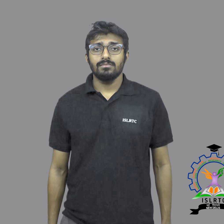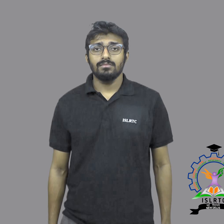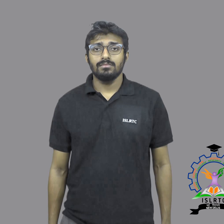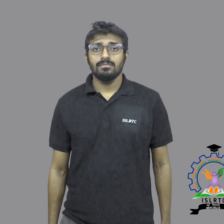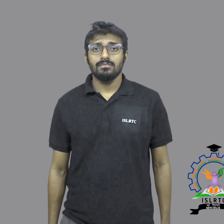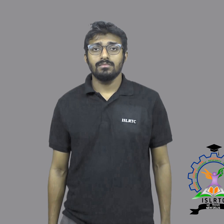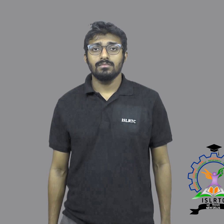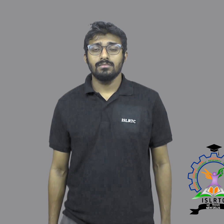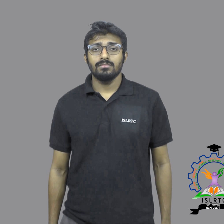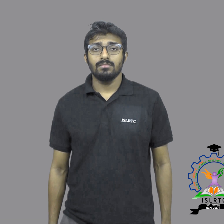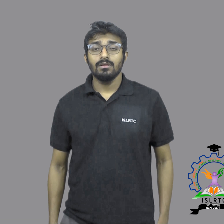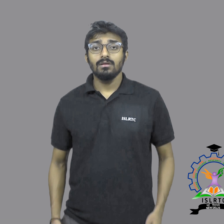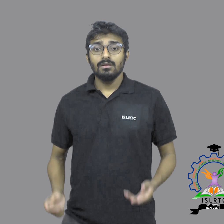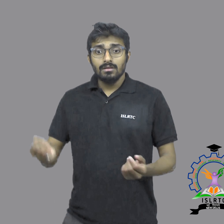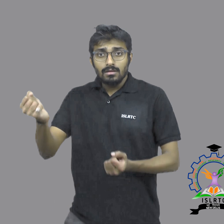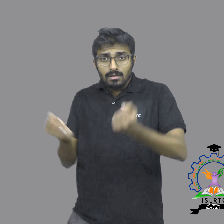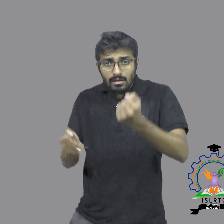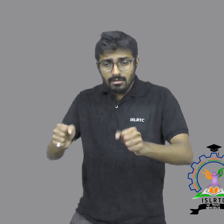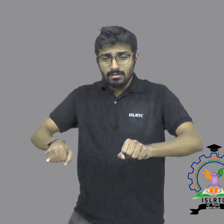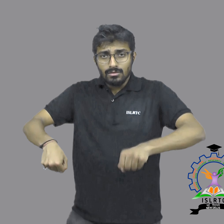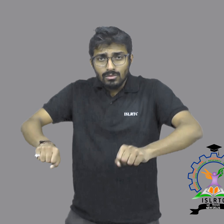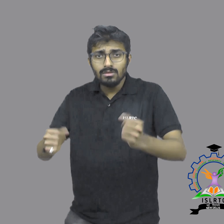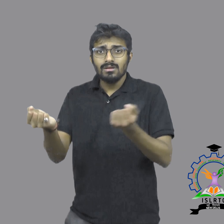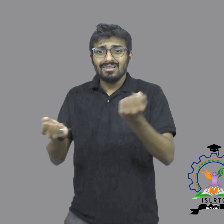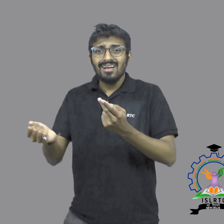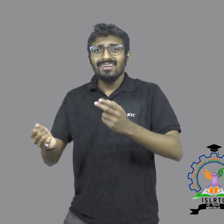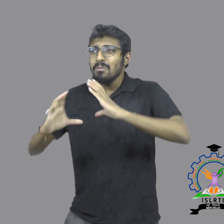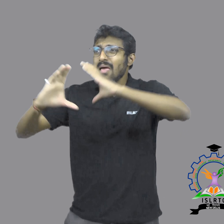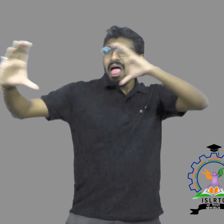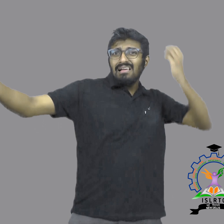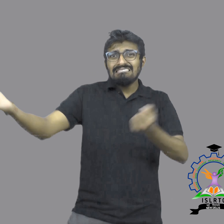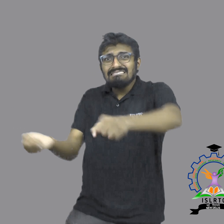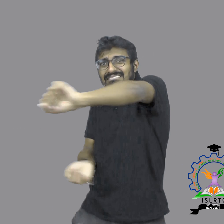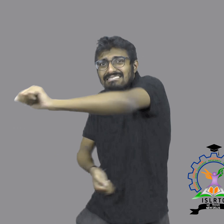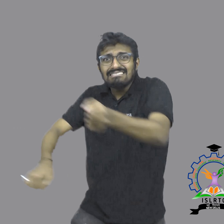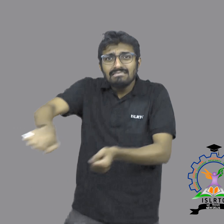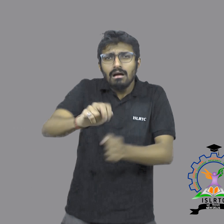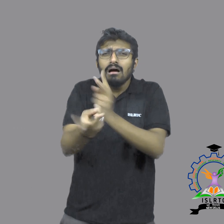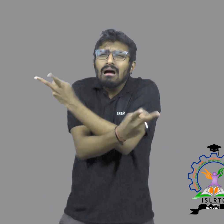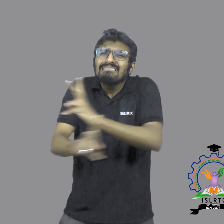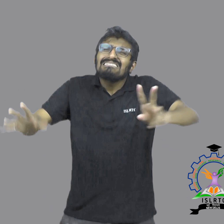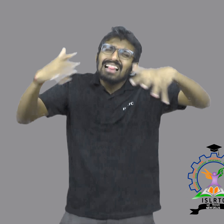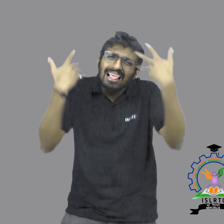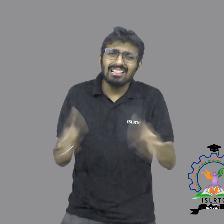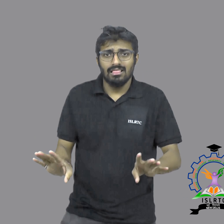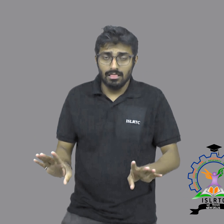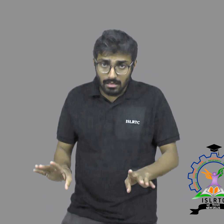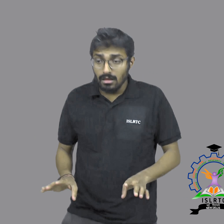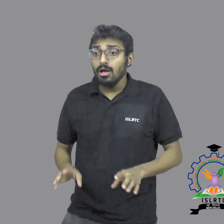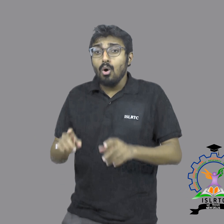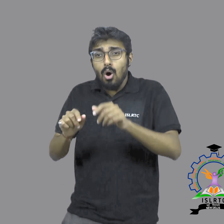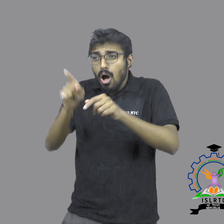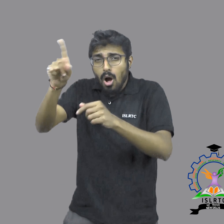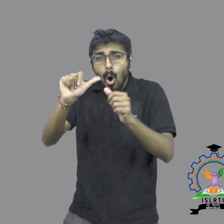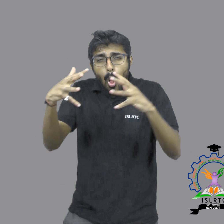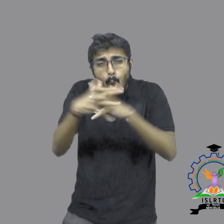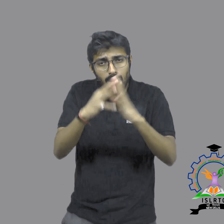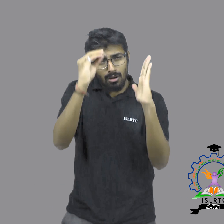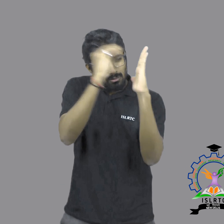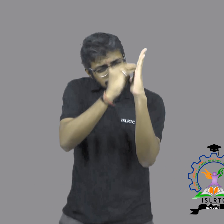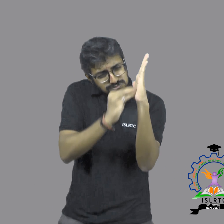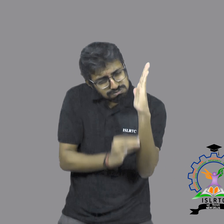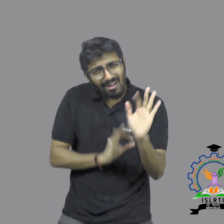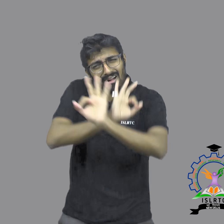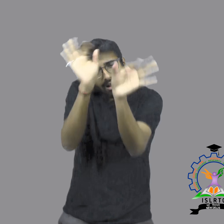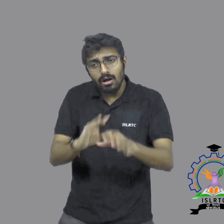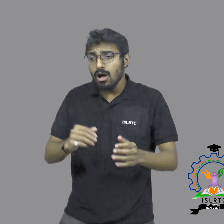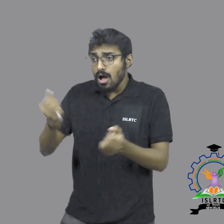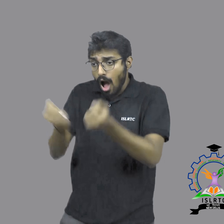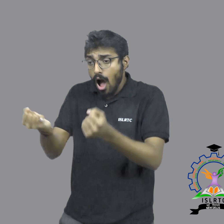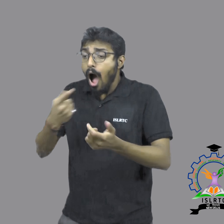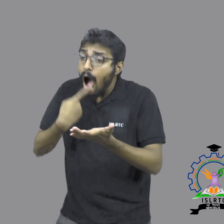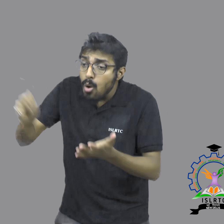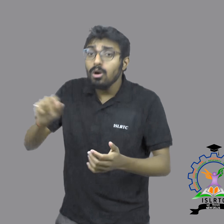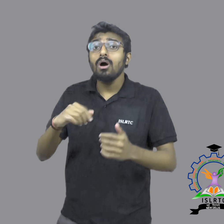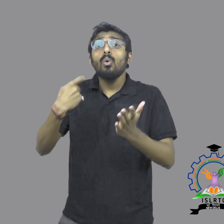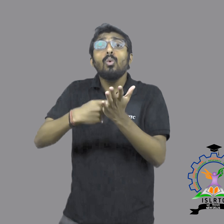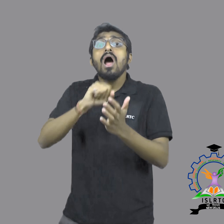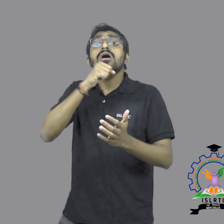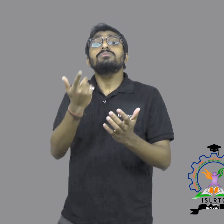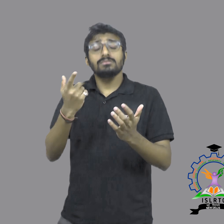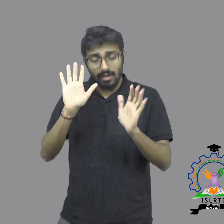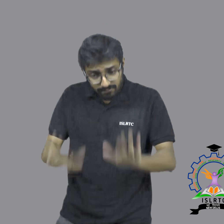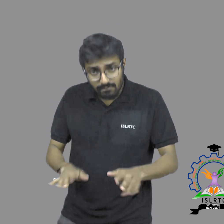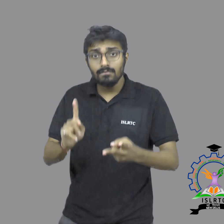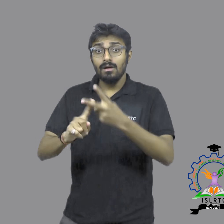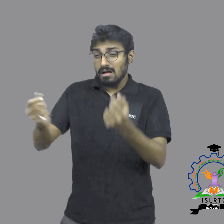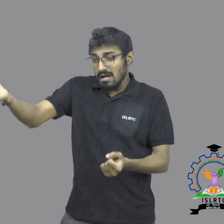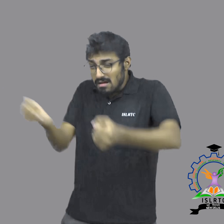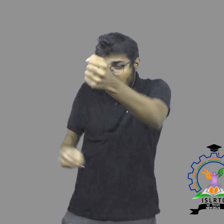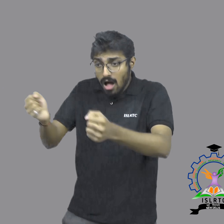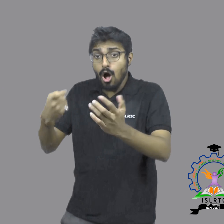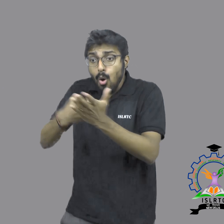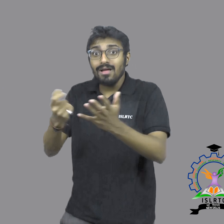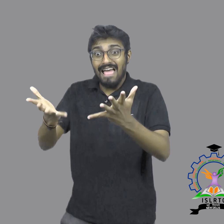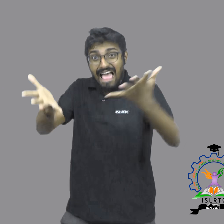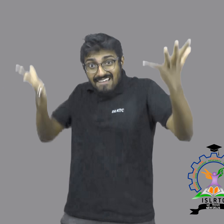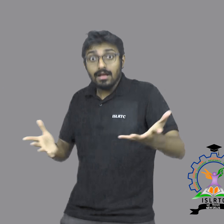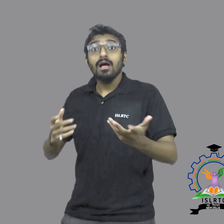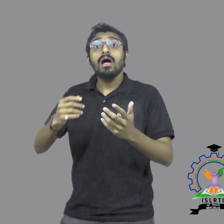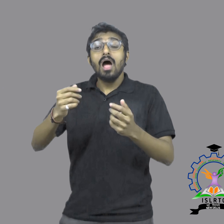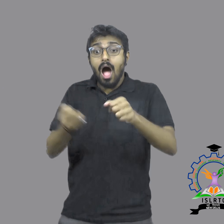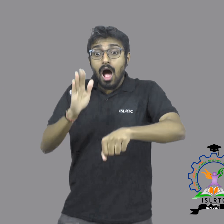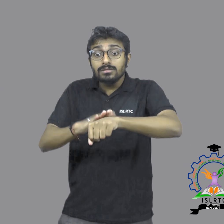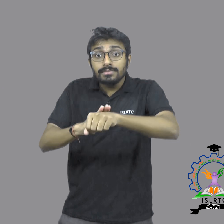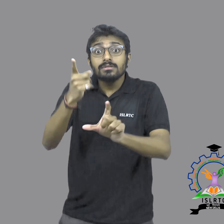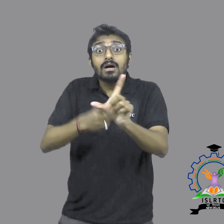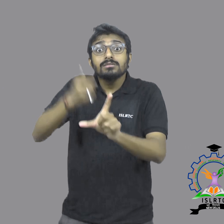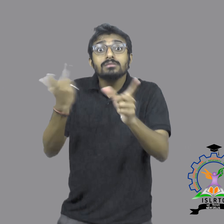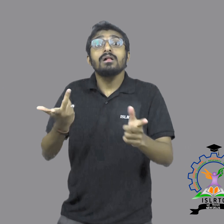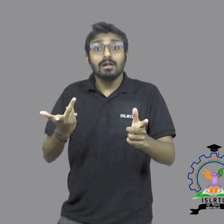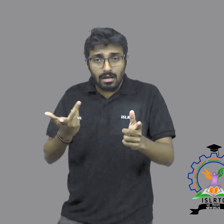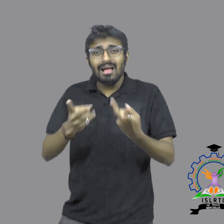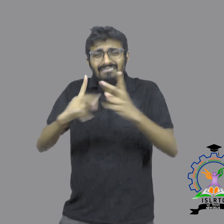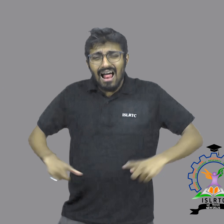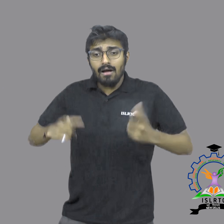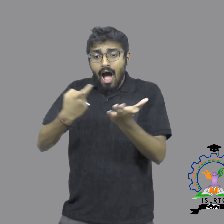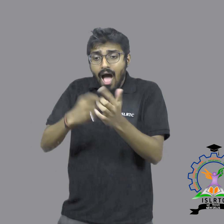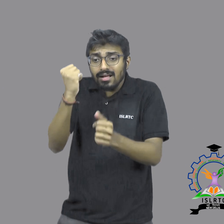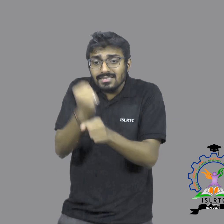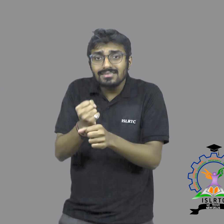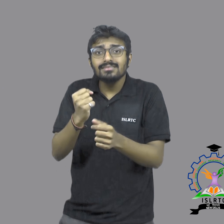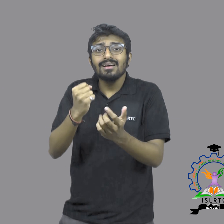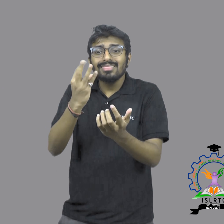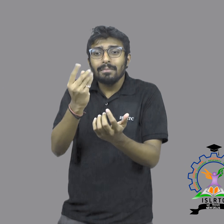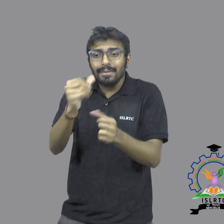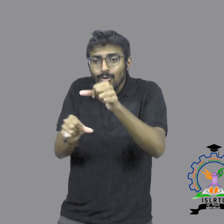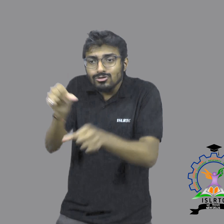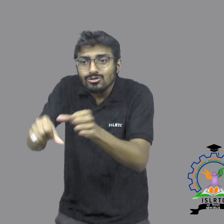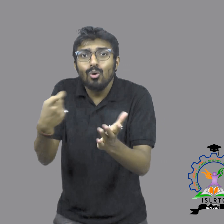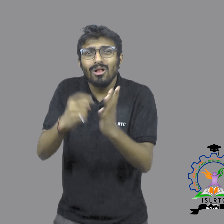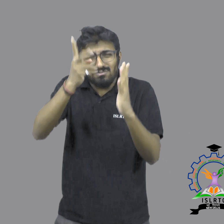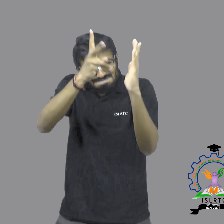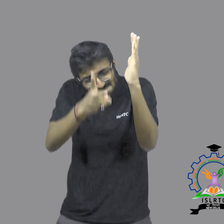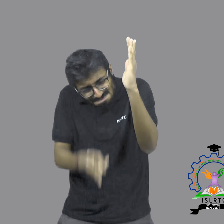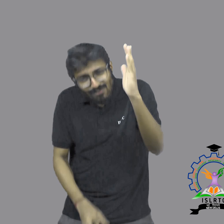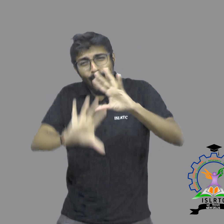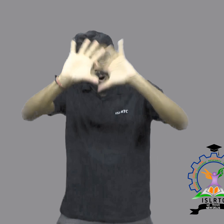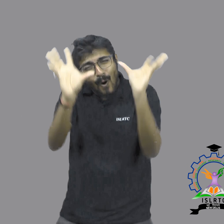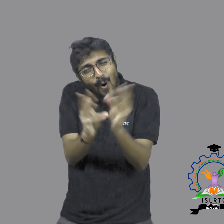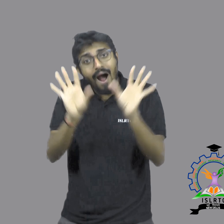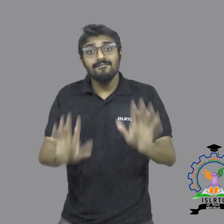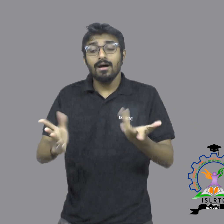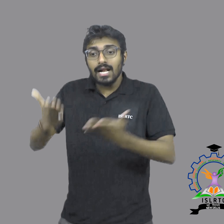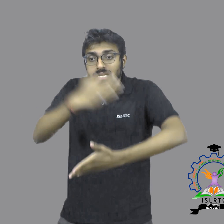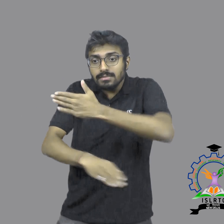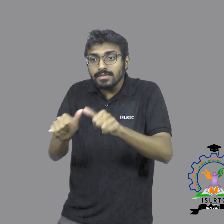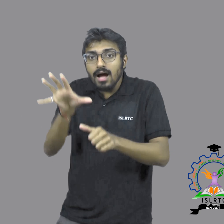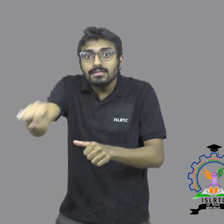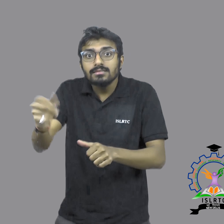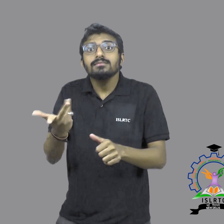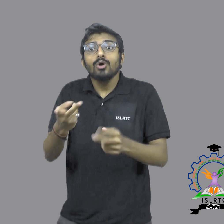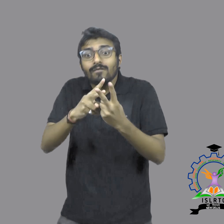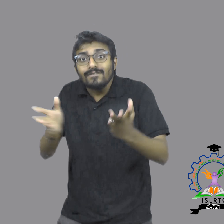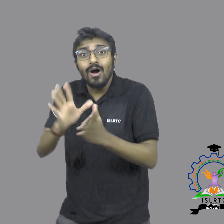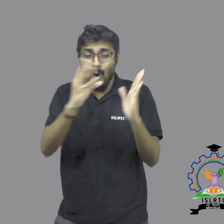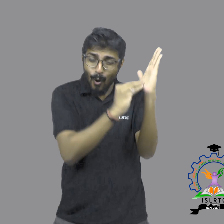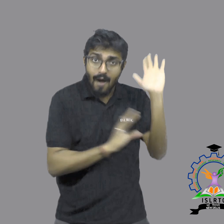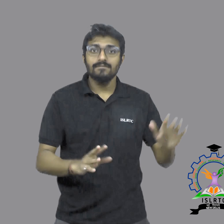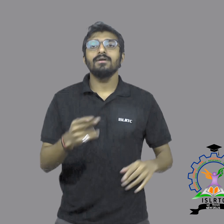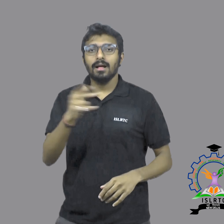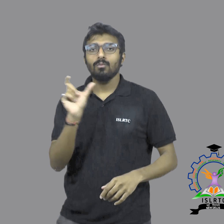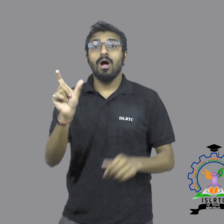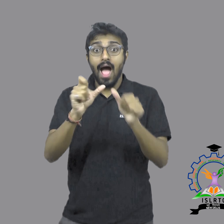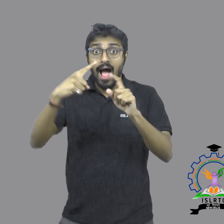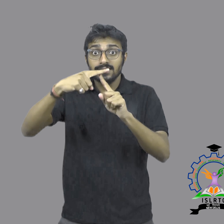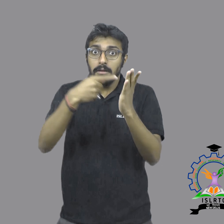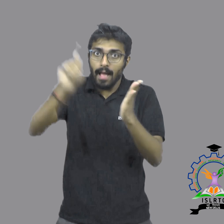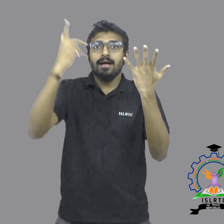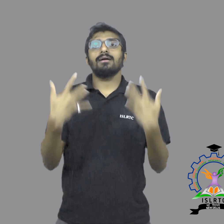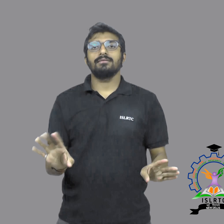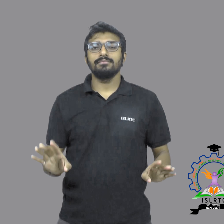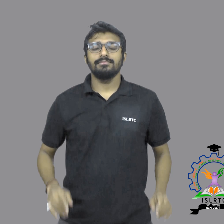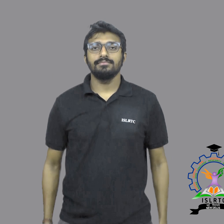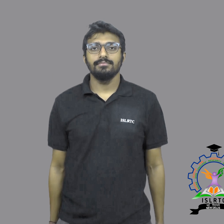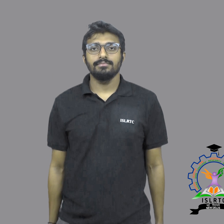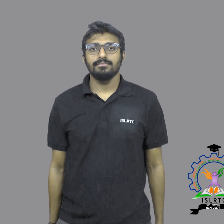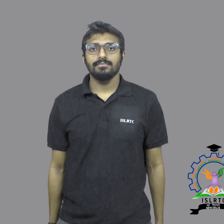Motor Vehicle Act